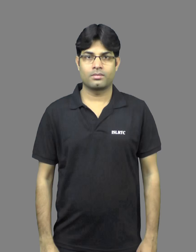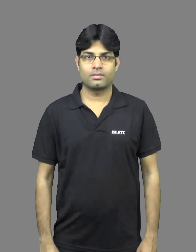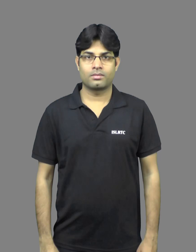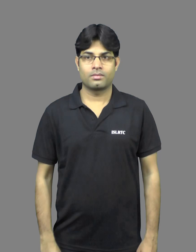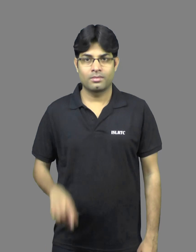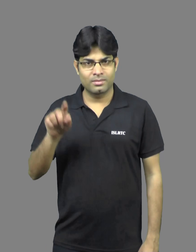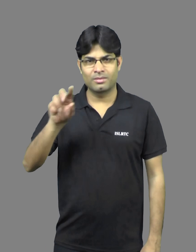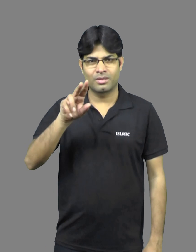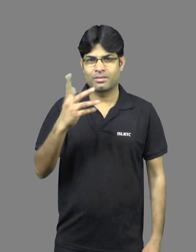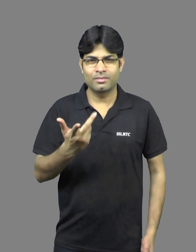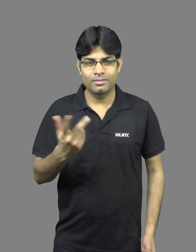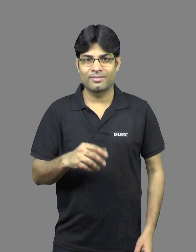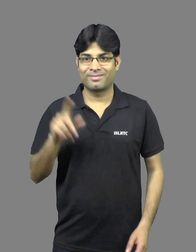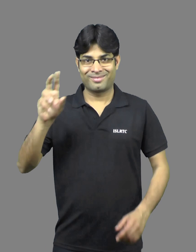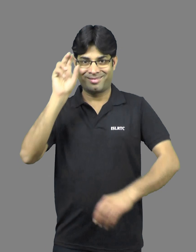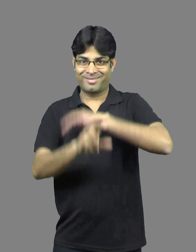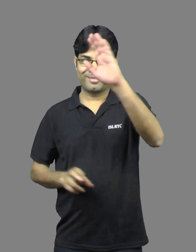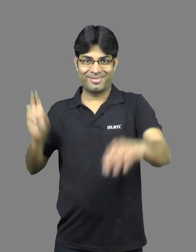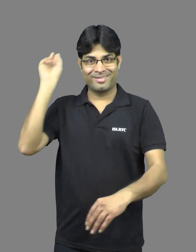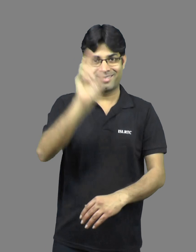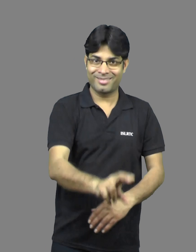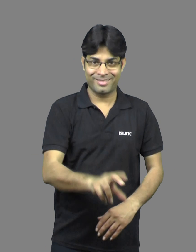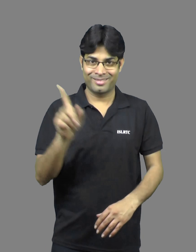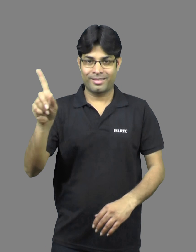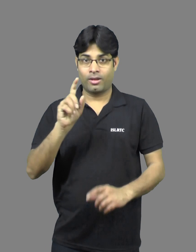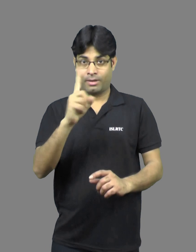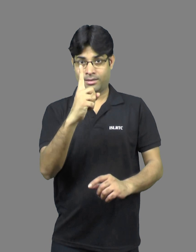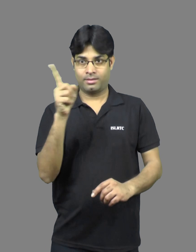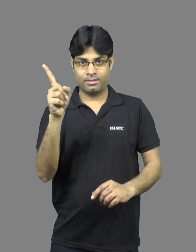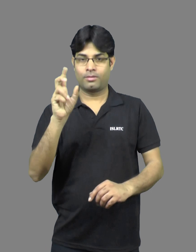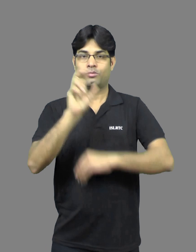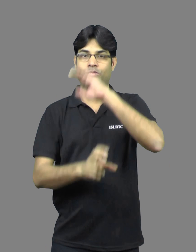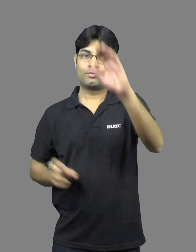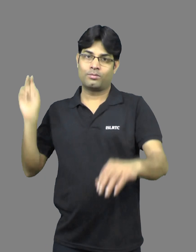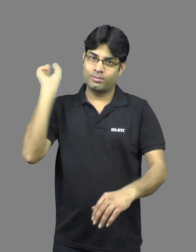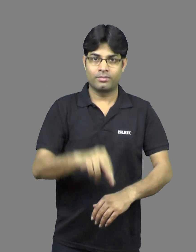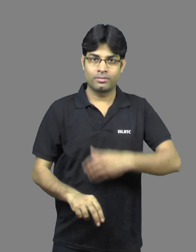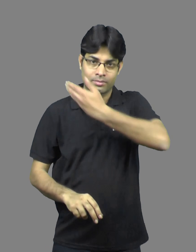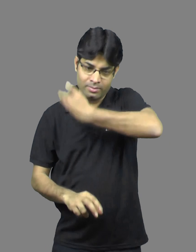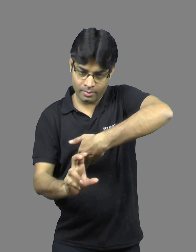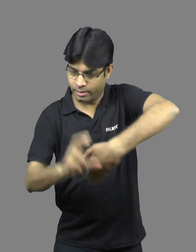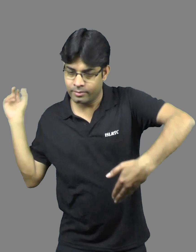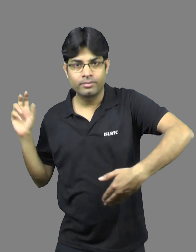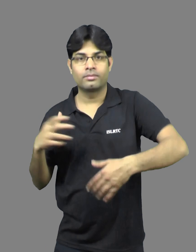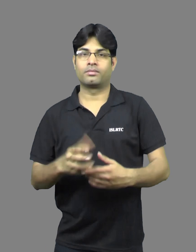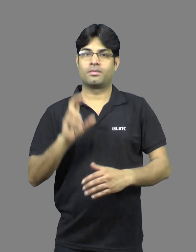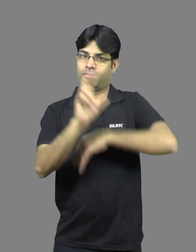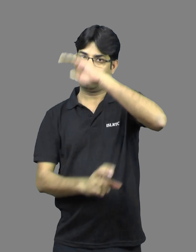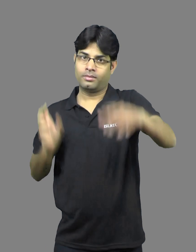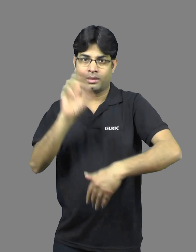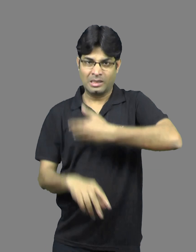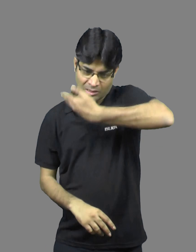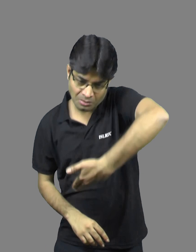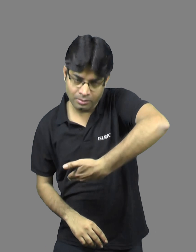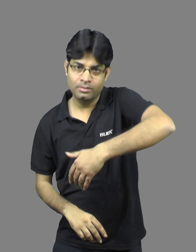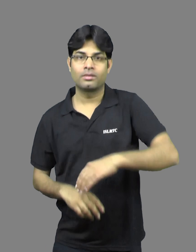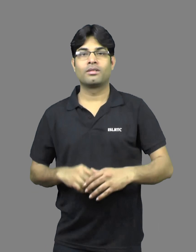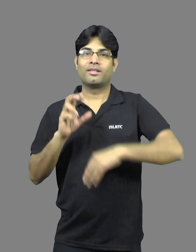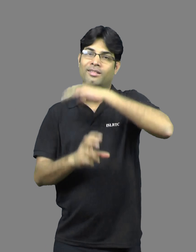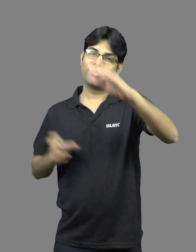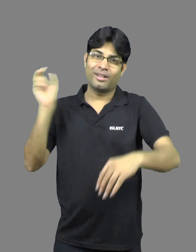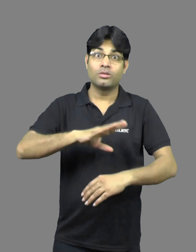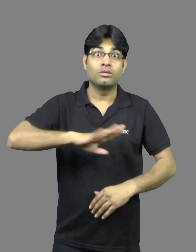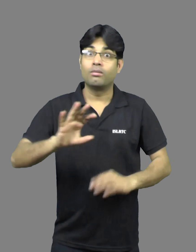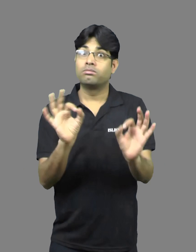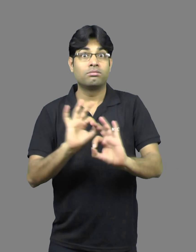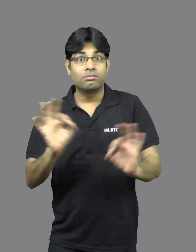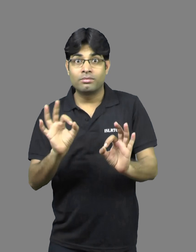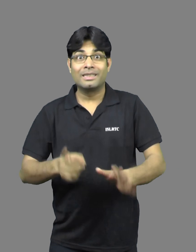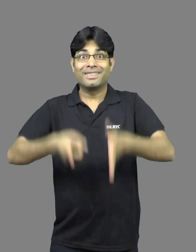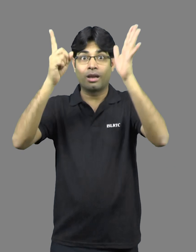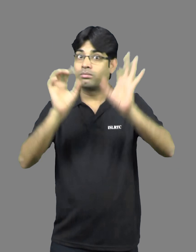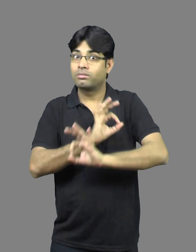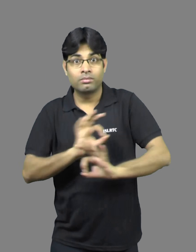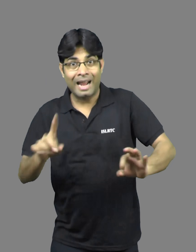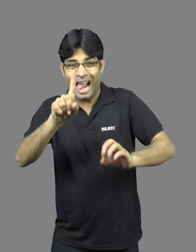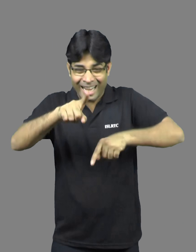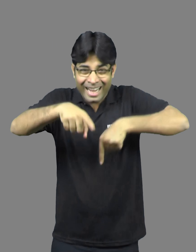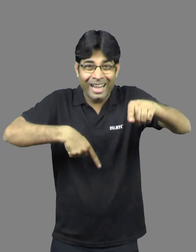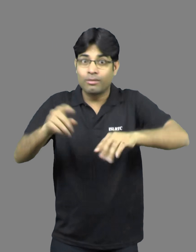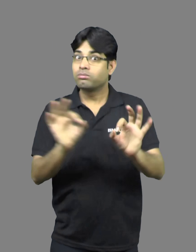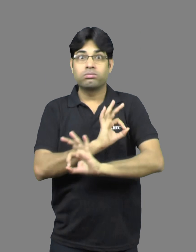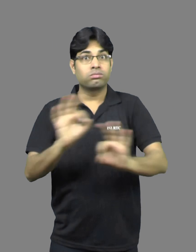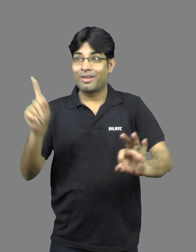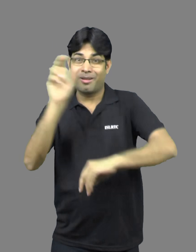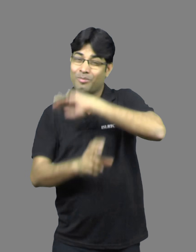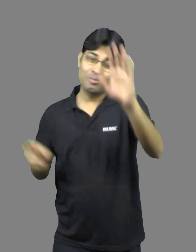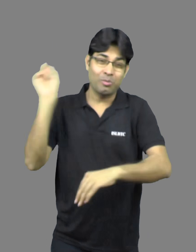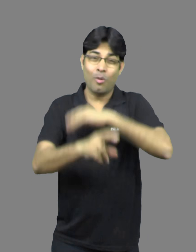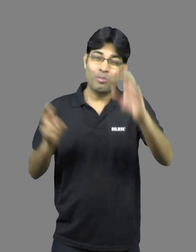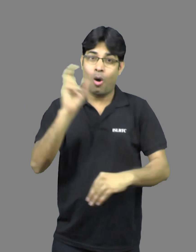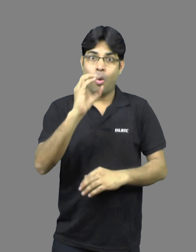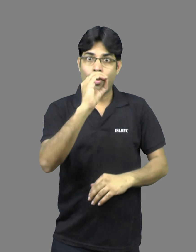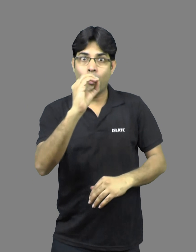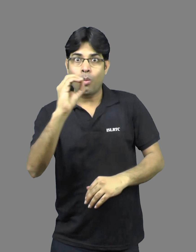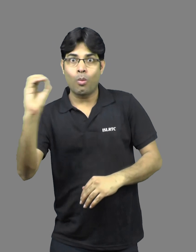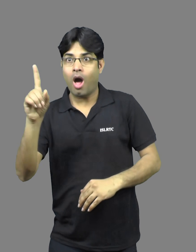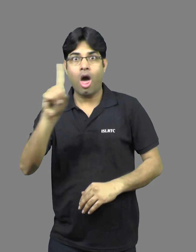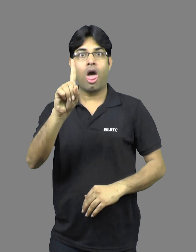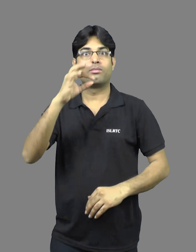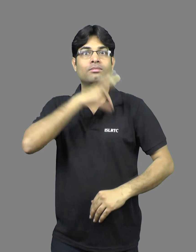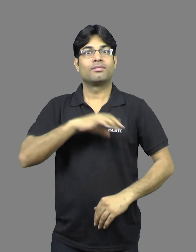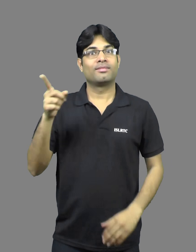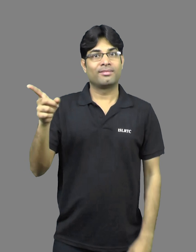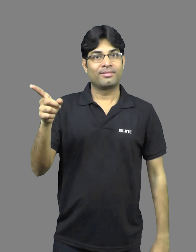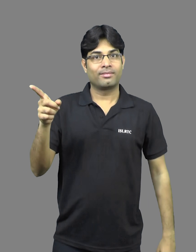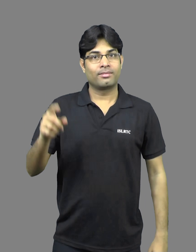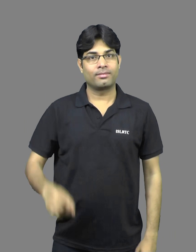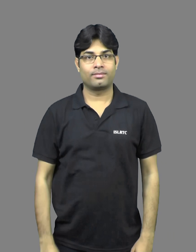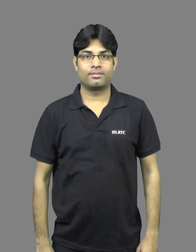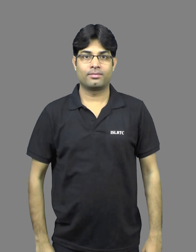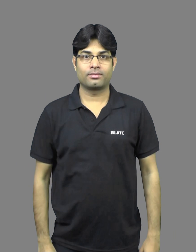Maiden Over